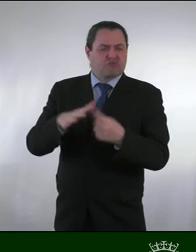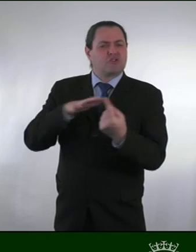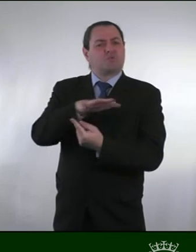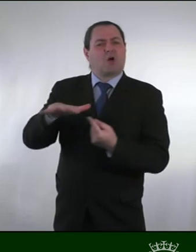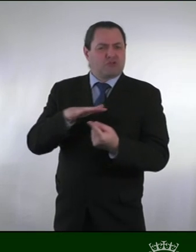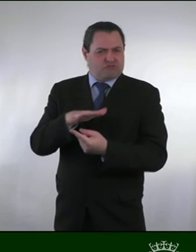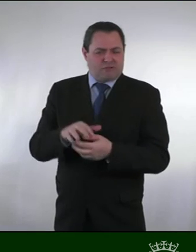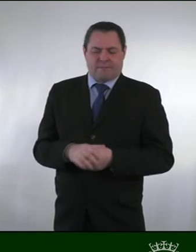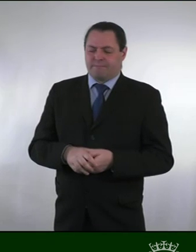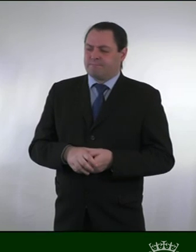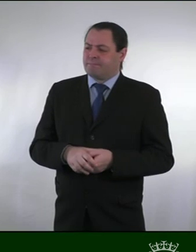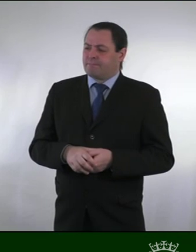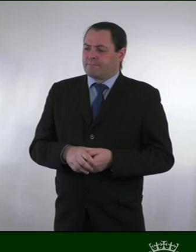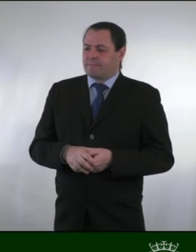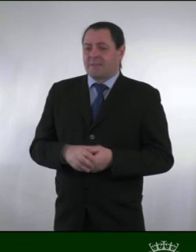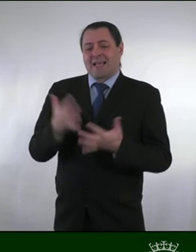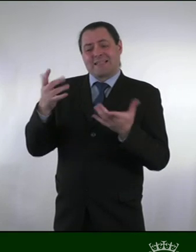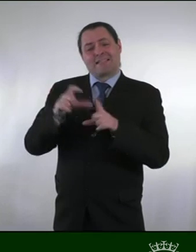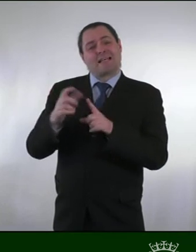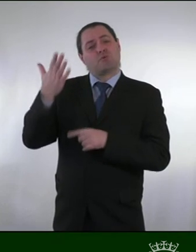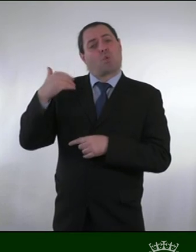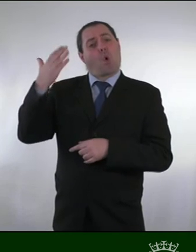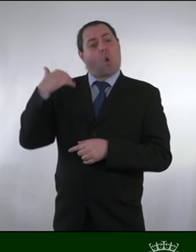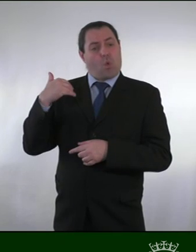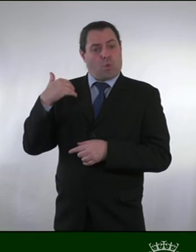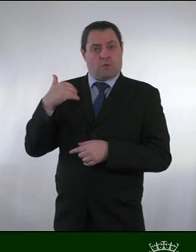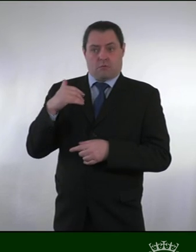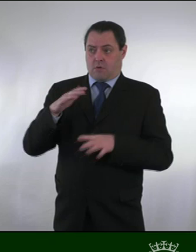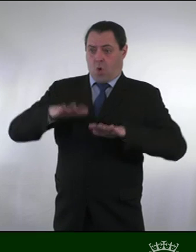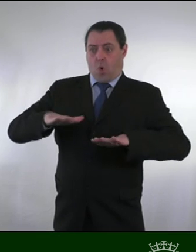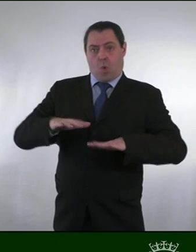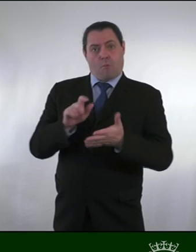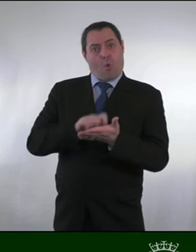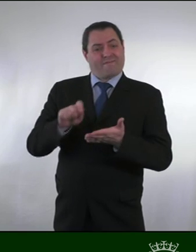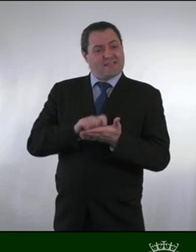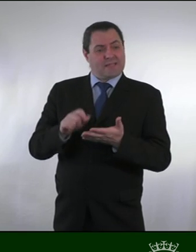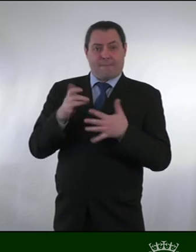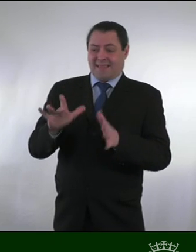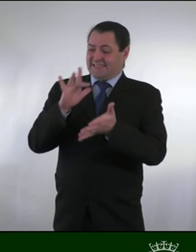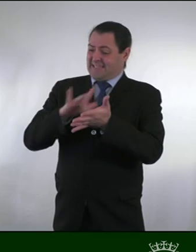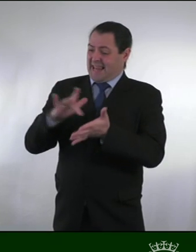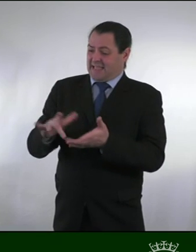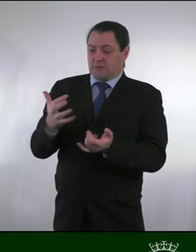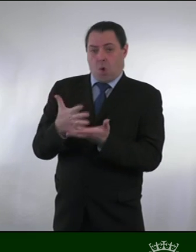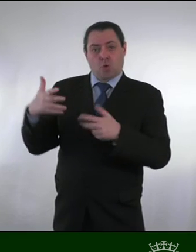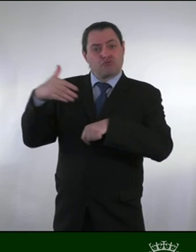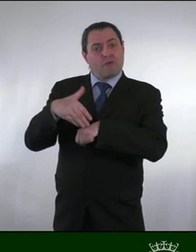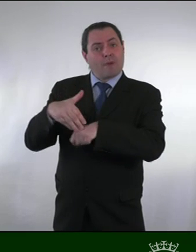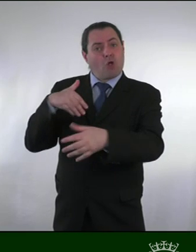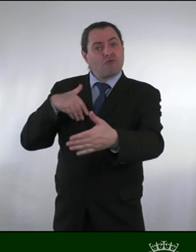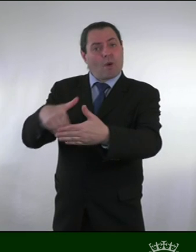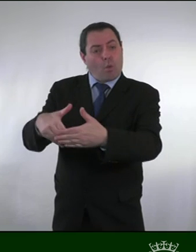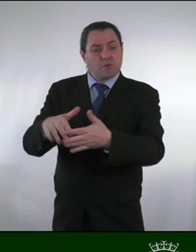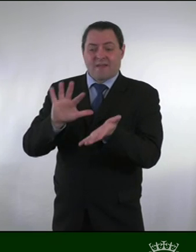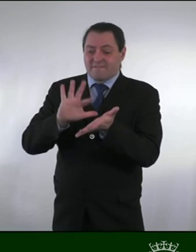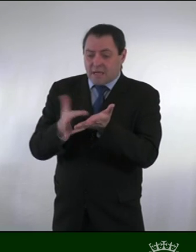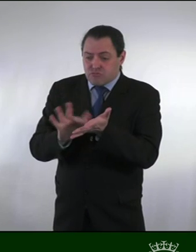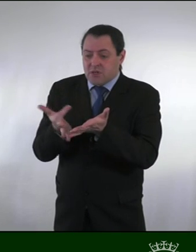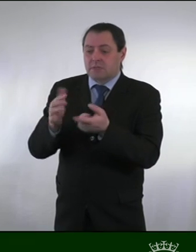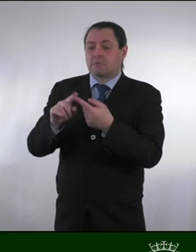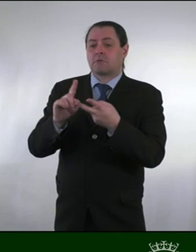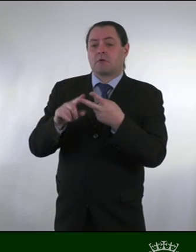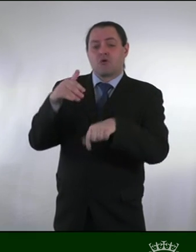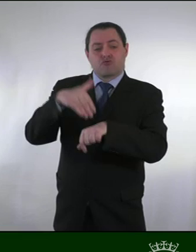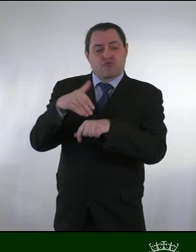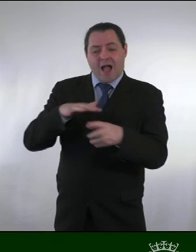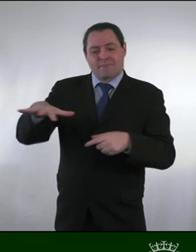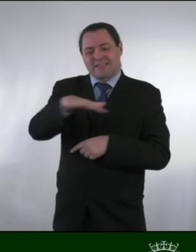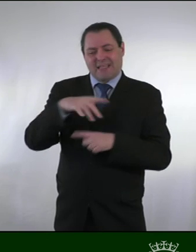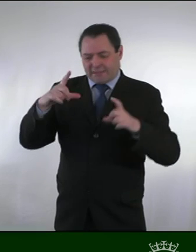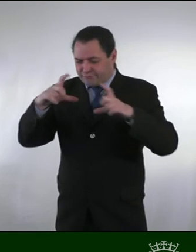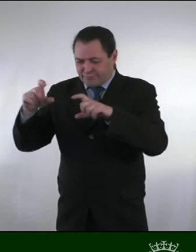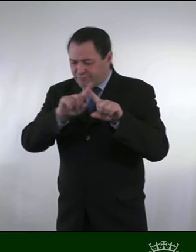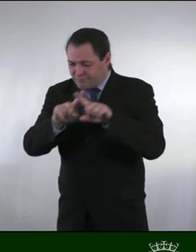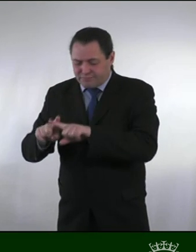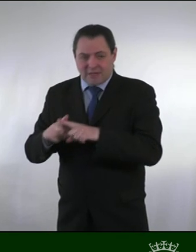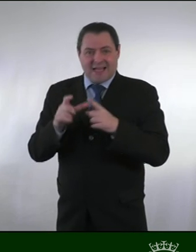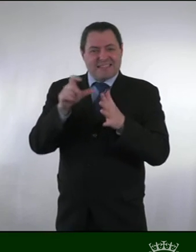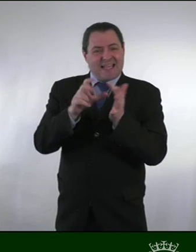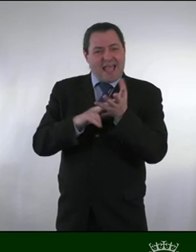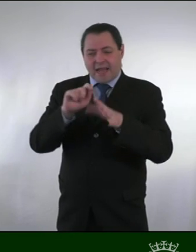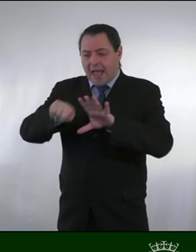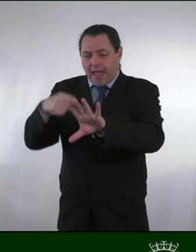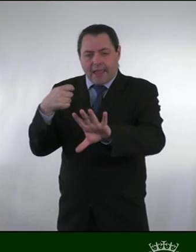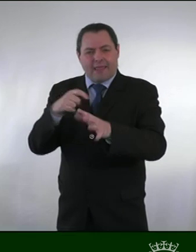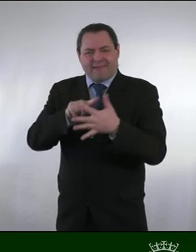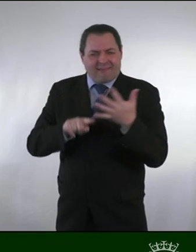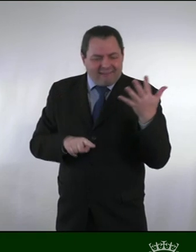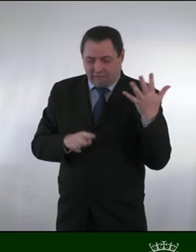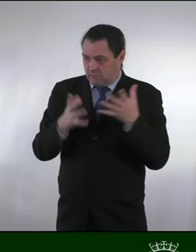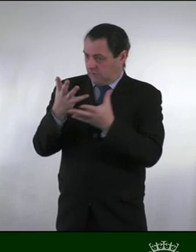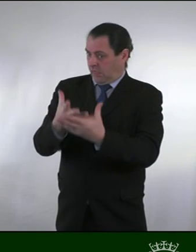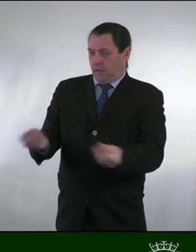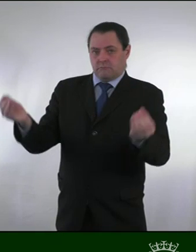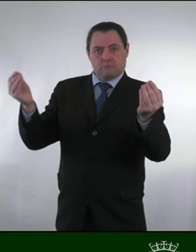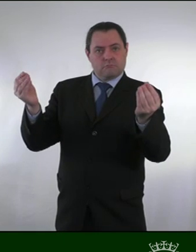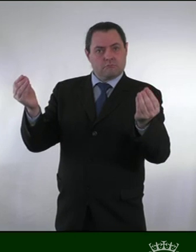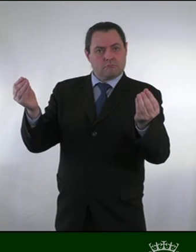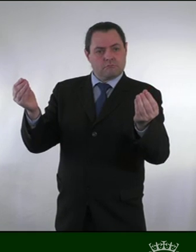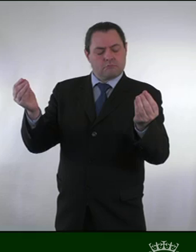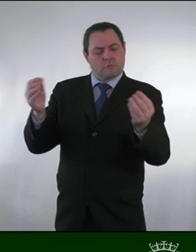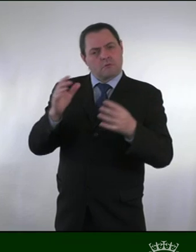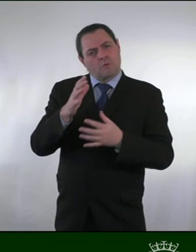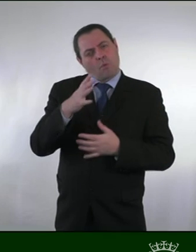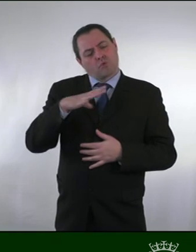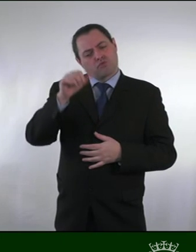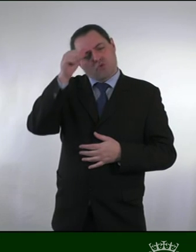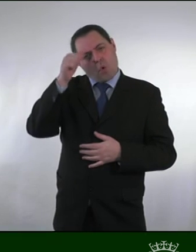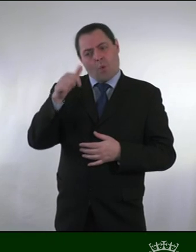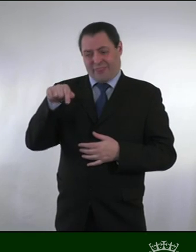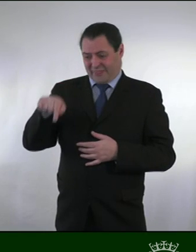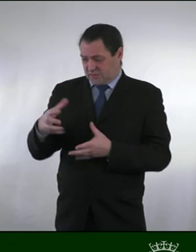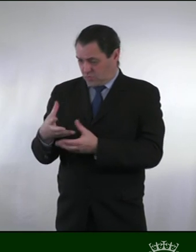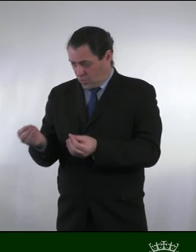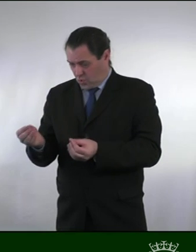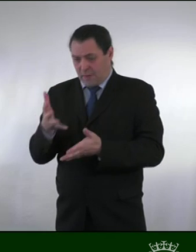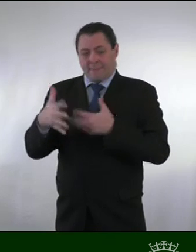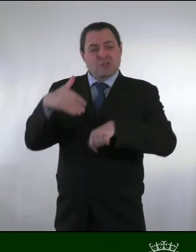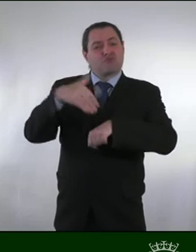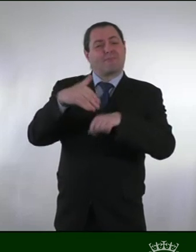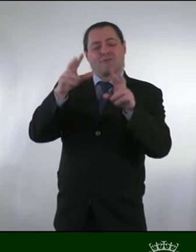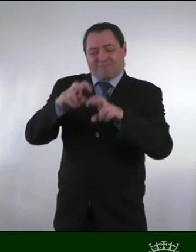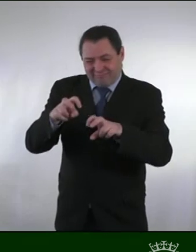It is 10 days since the Home Office mistakenly deleted hundreds of thousands of vital criminal records, including fingerprints, crime scene data and DNA records, so can the Prime Minister tell the House how many criminal investigations could have been damaged by this mistake?